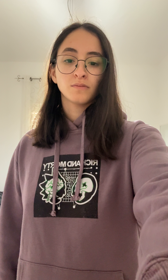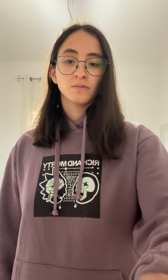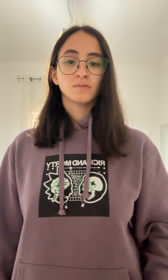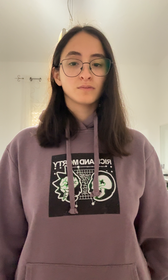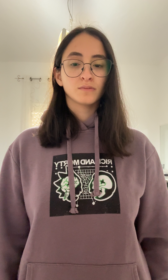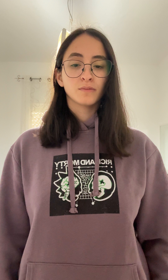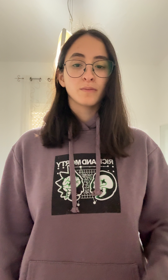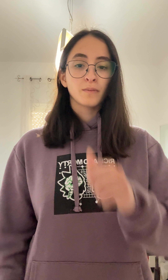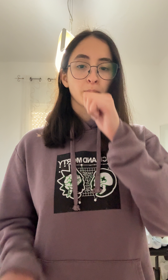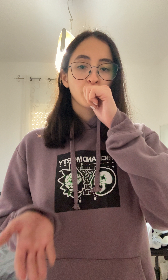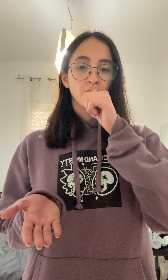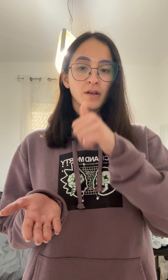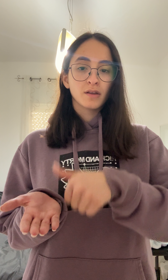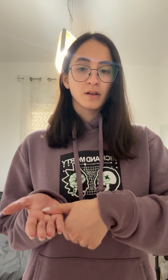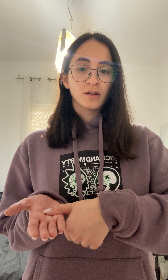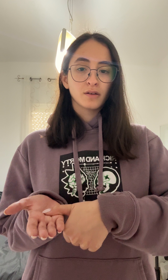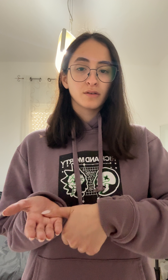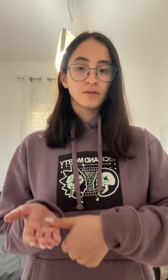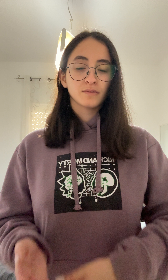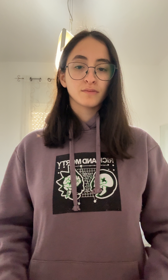בנק